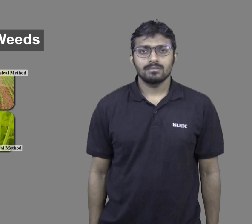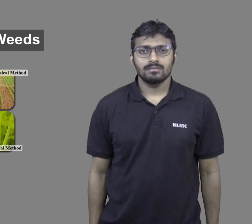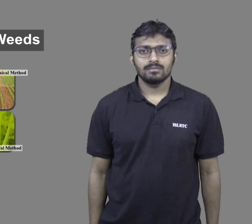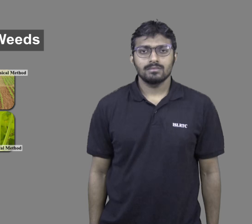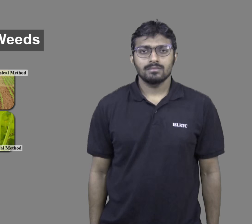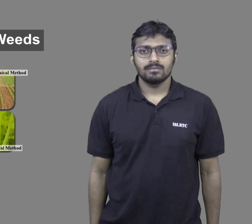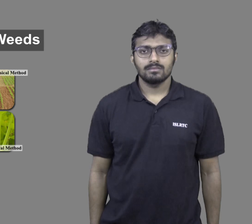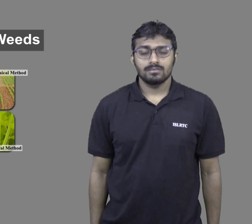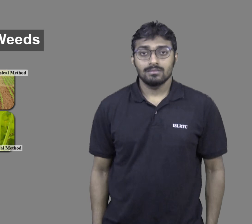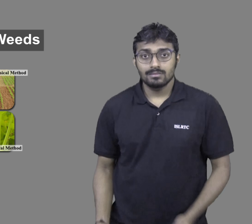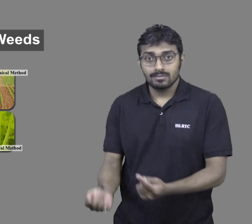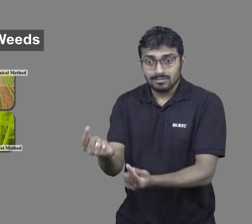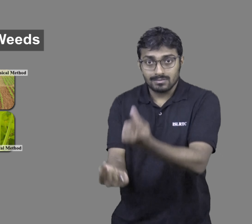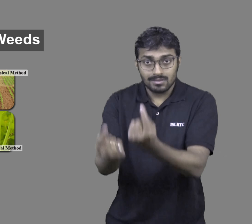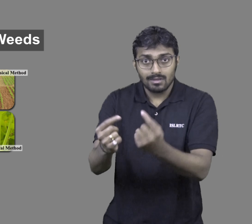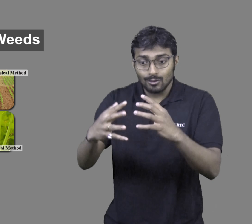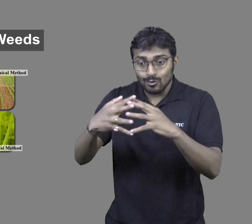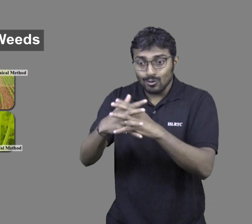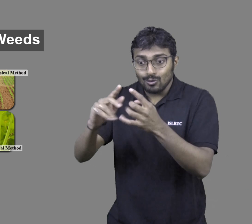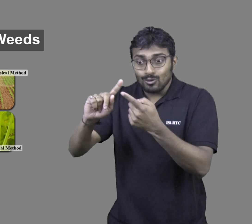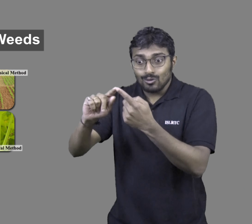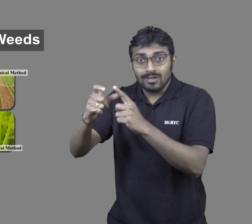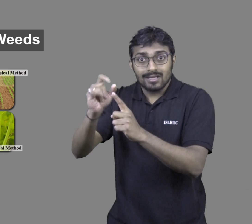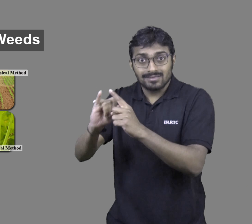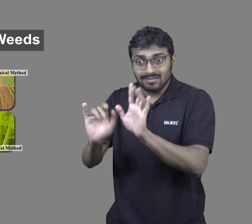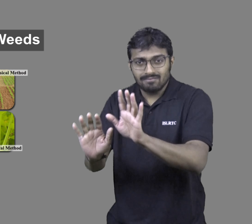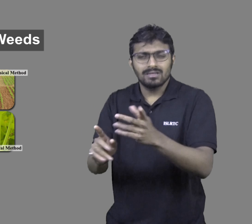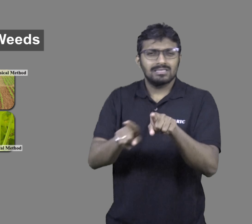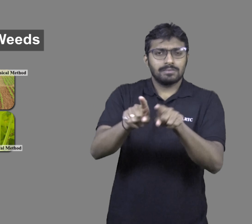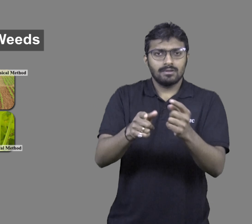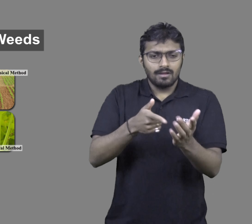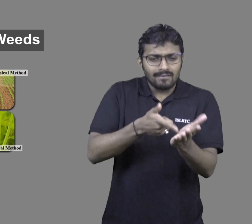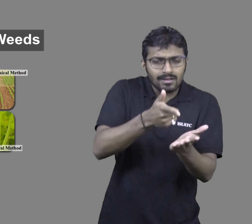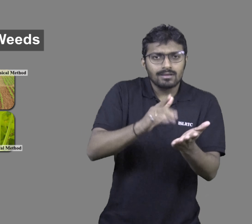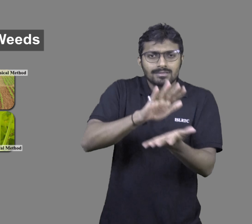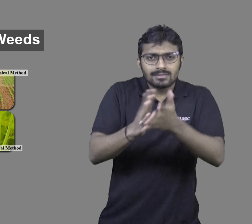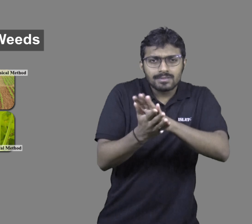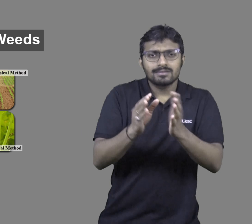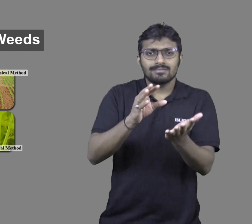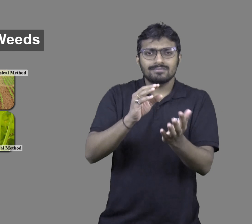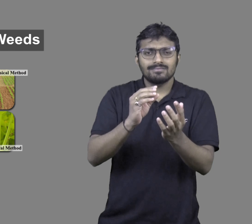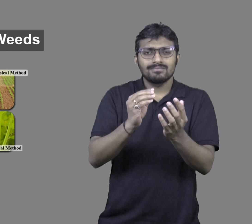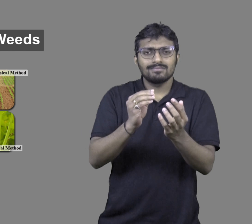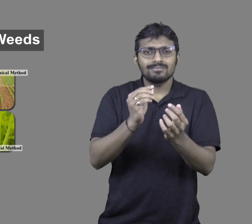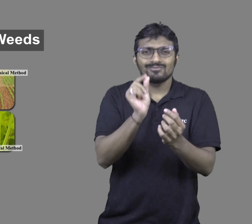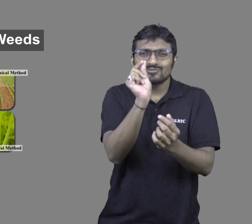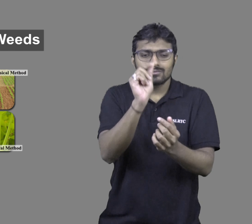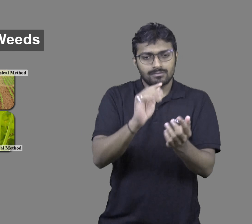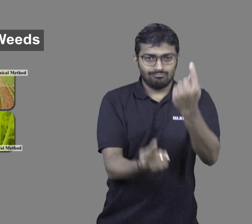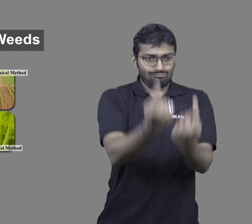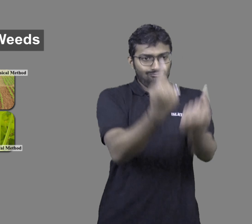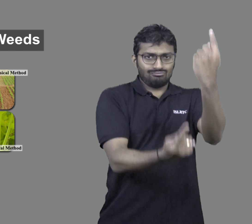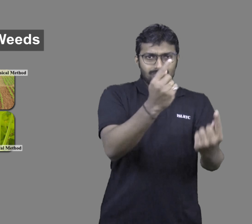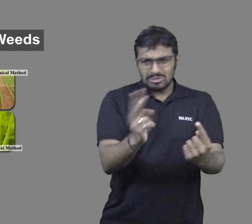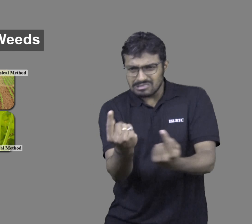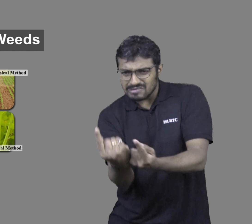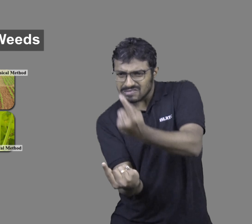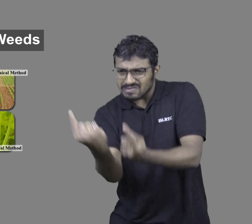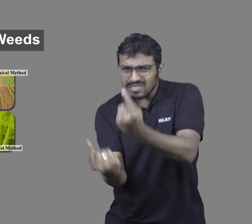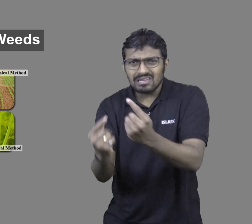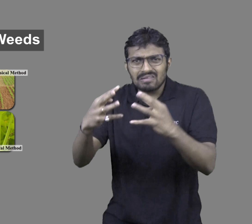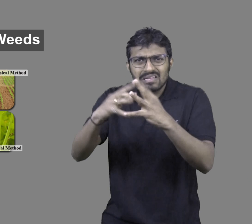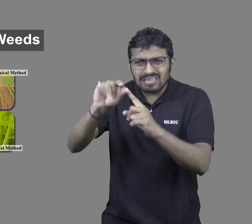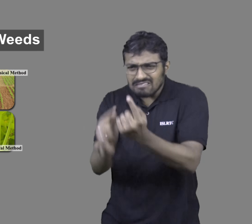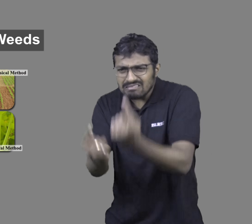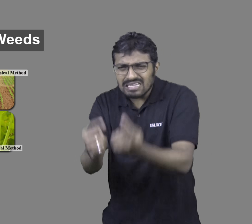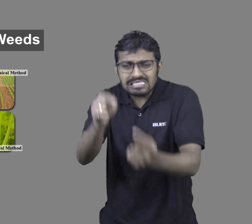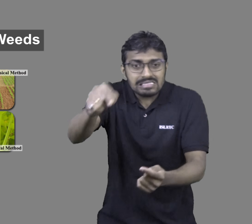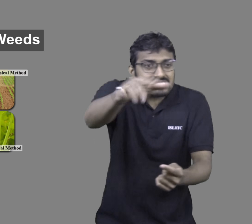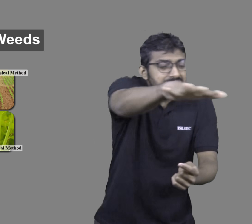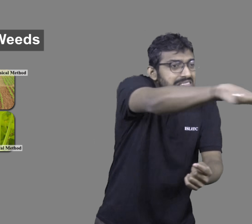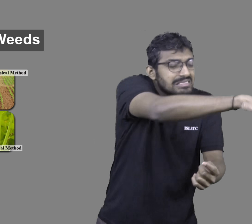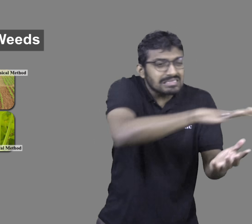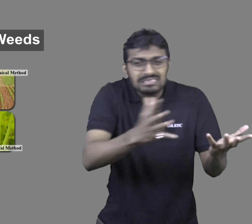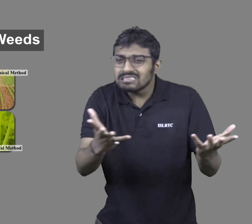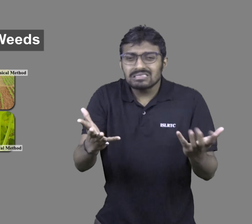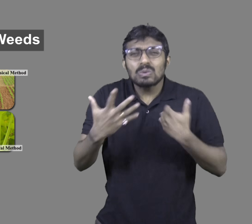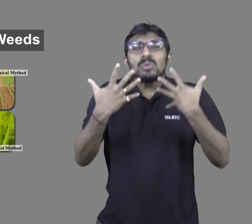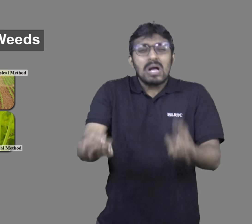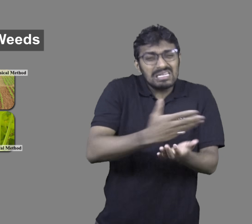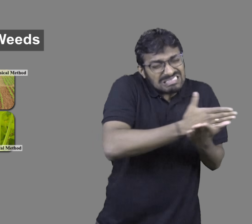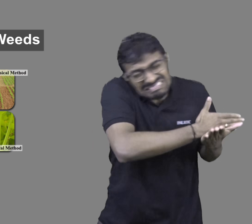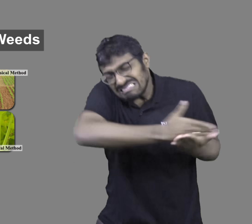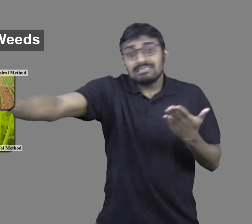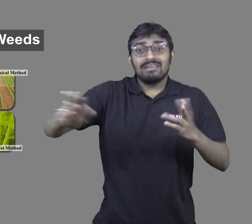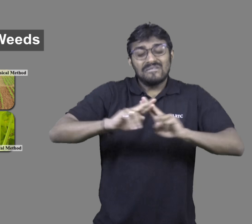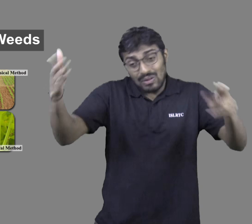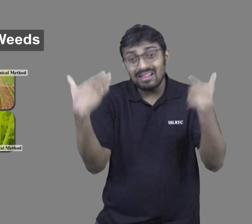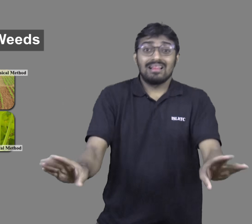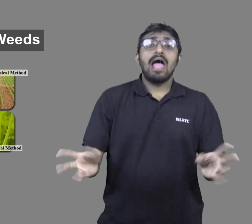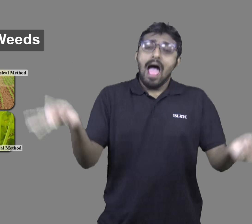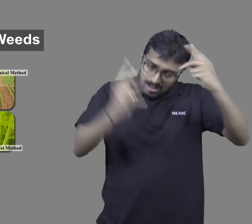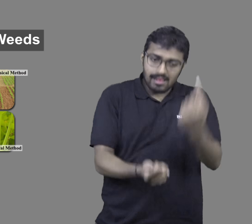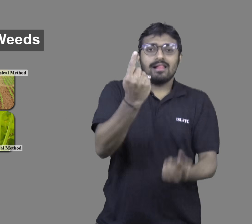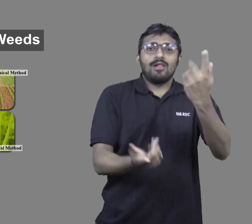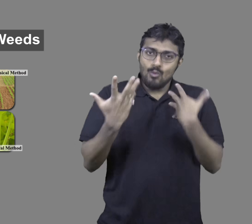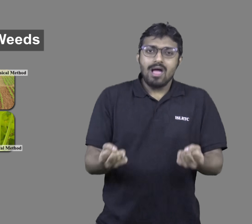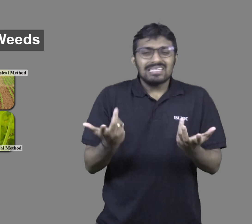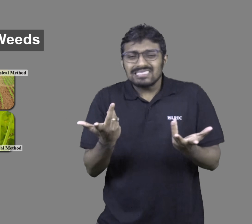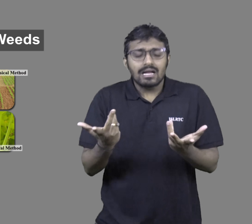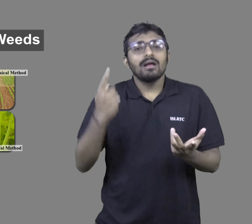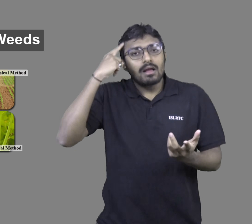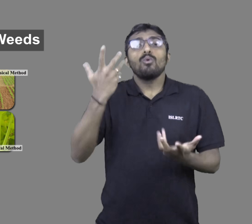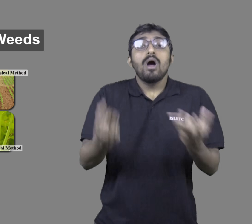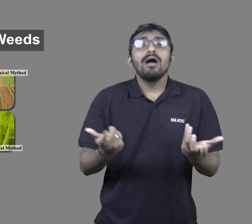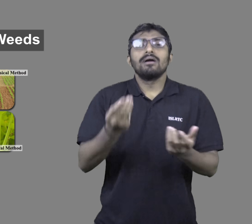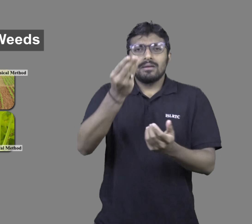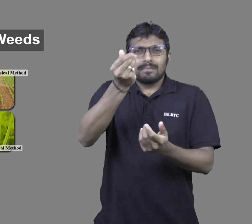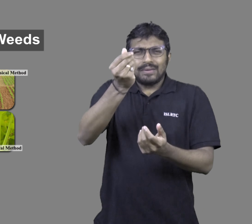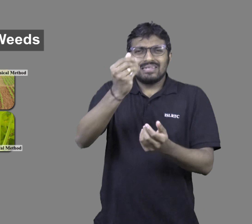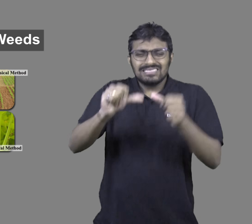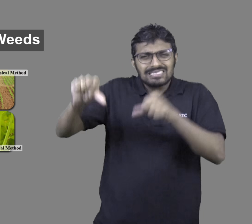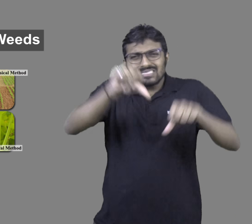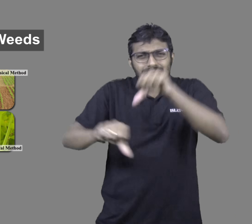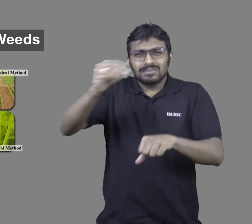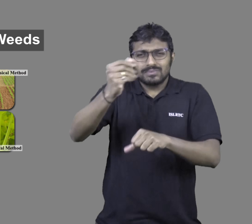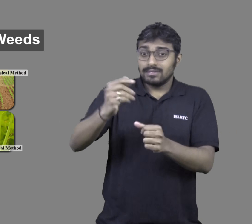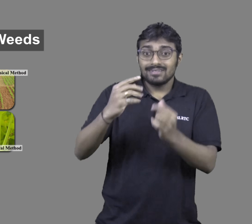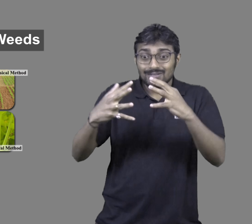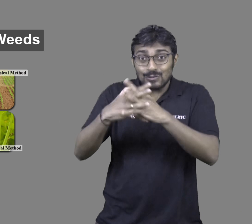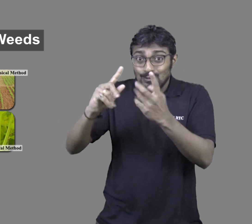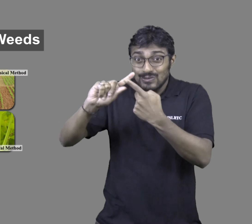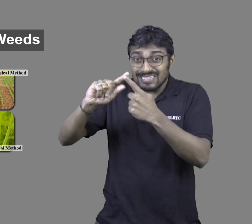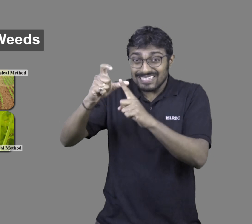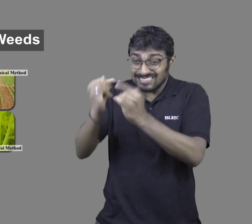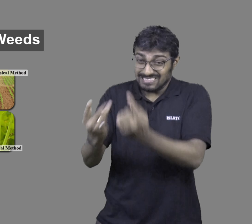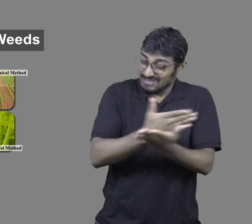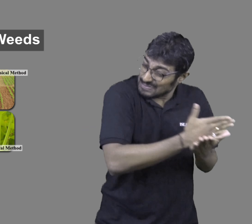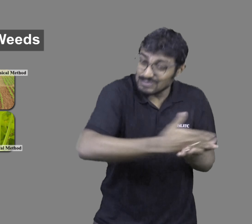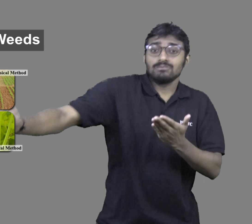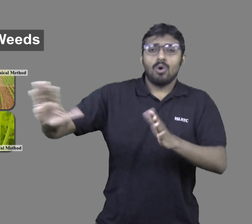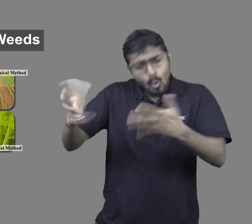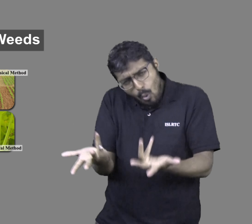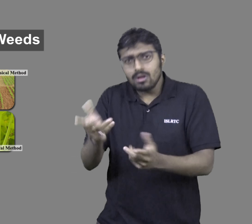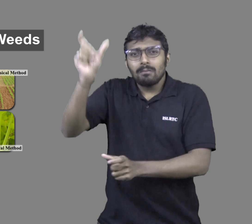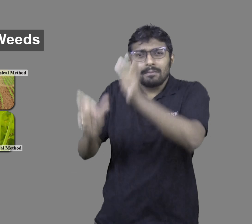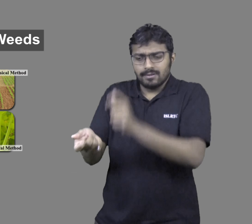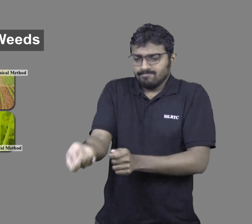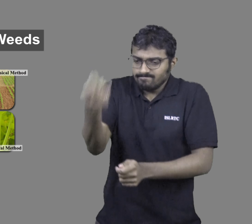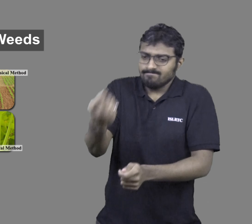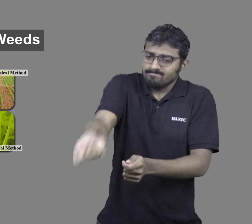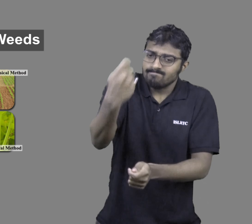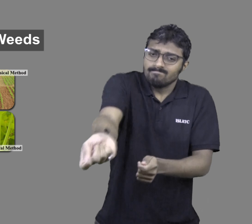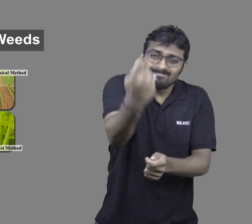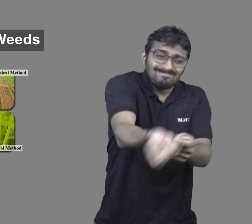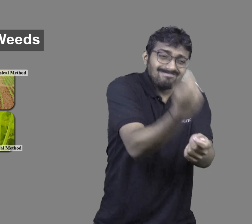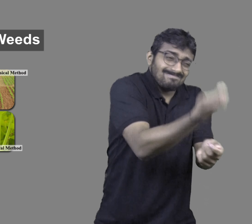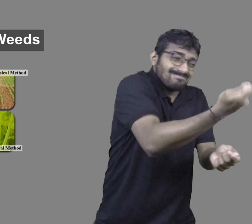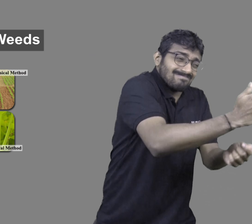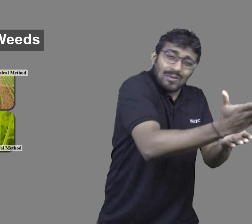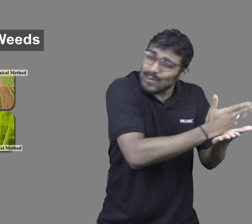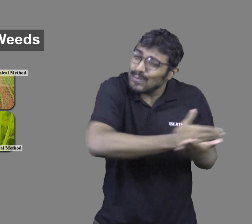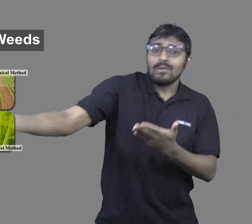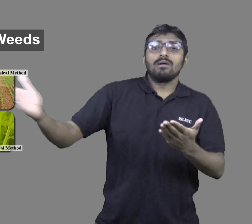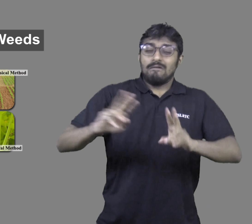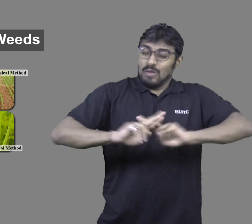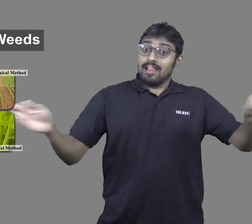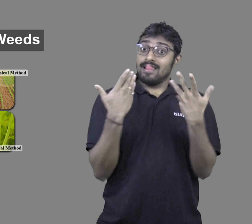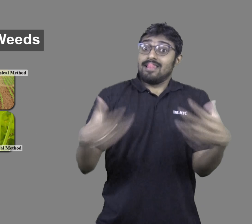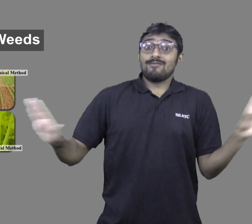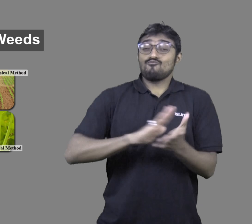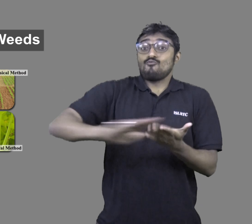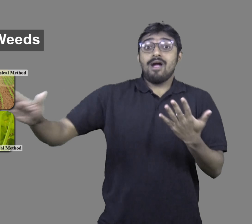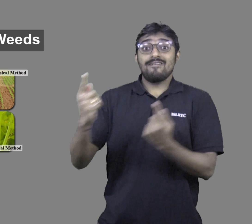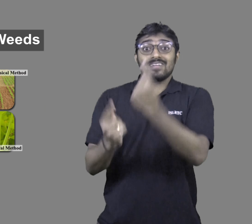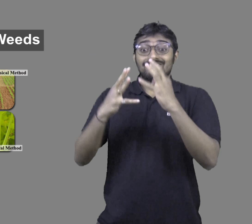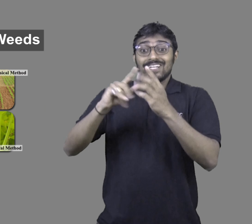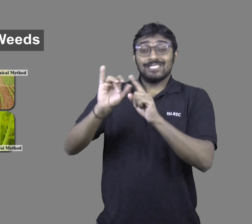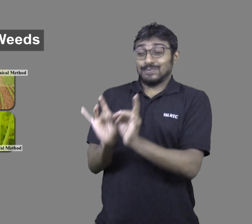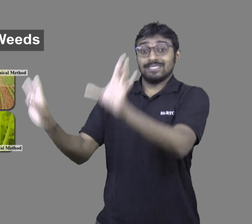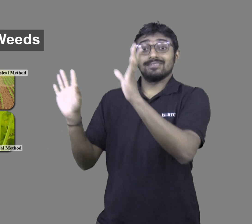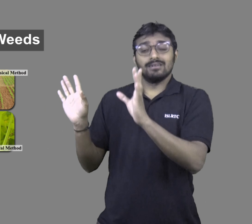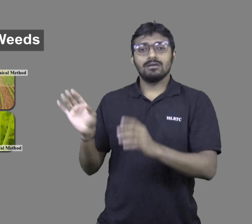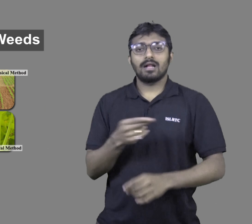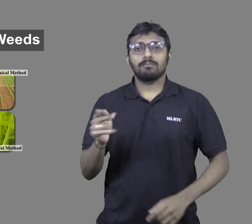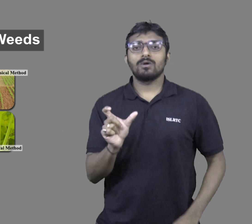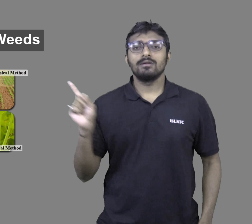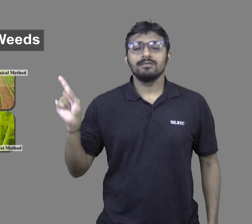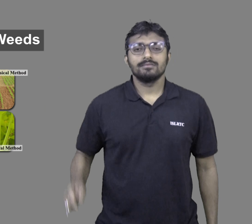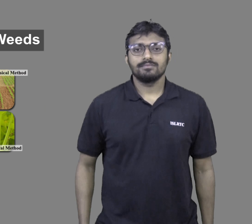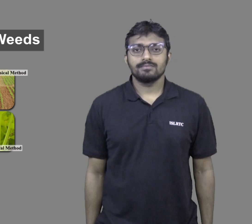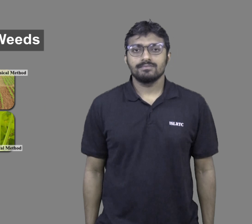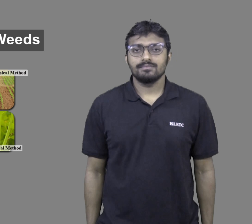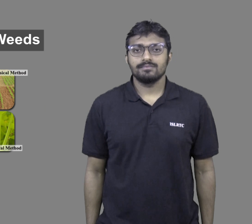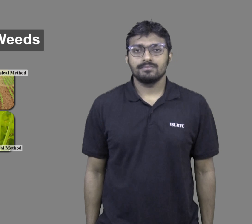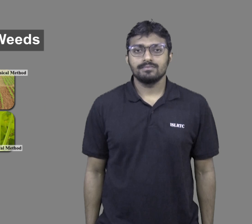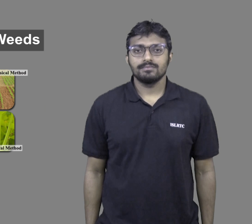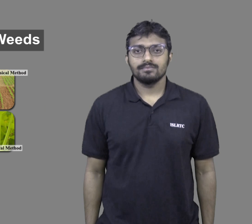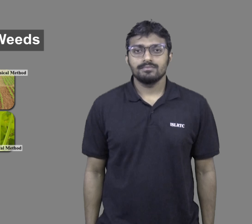Eradication Of Weeds